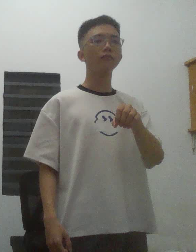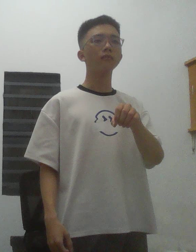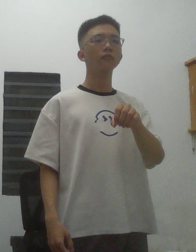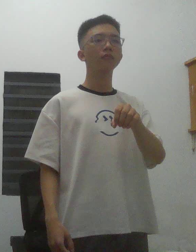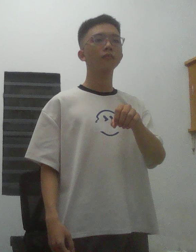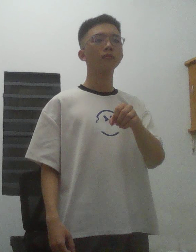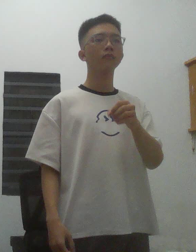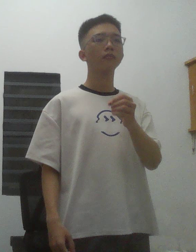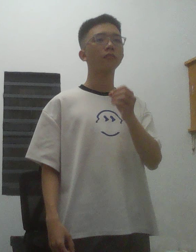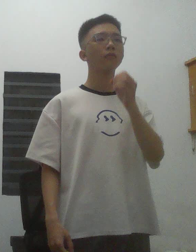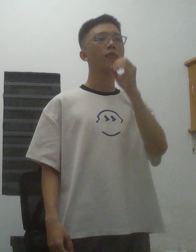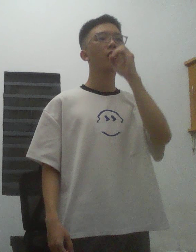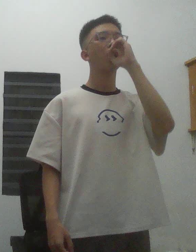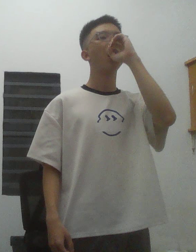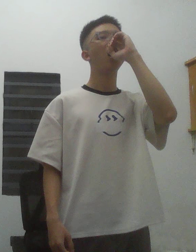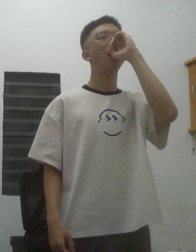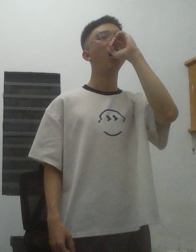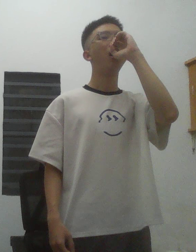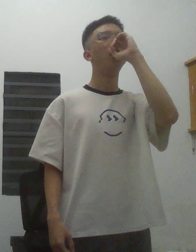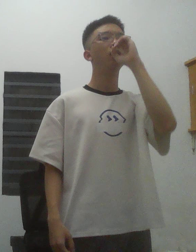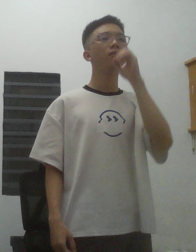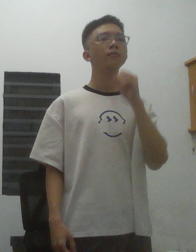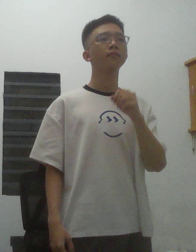uong